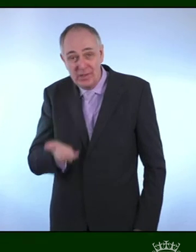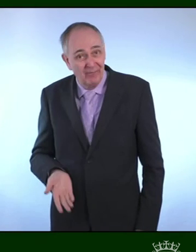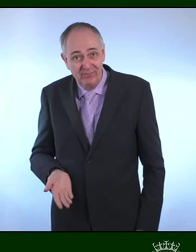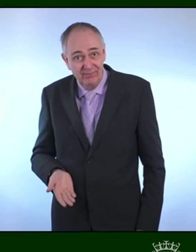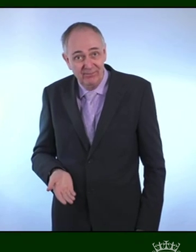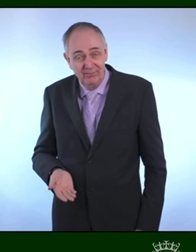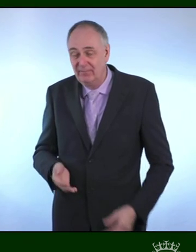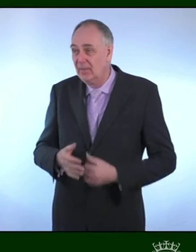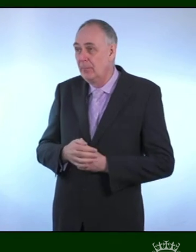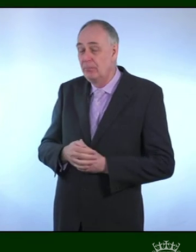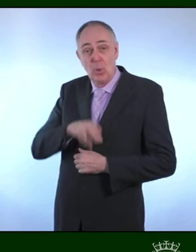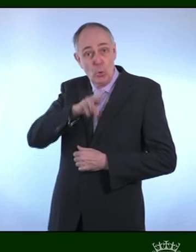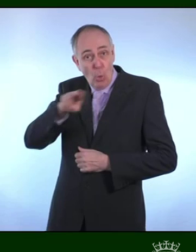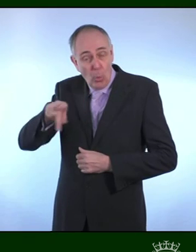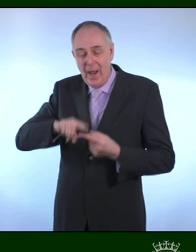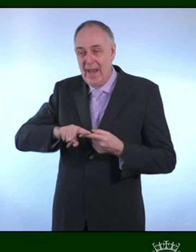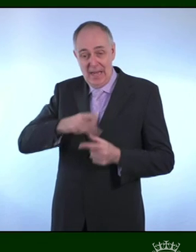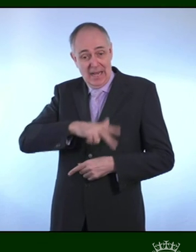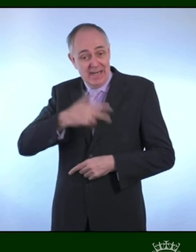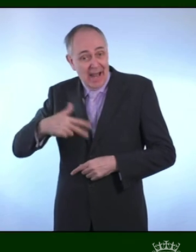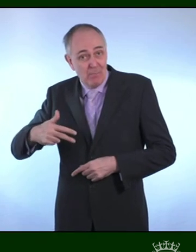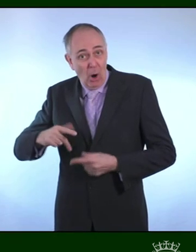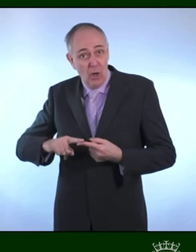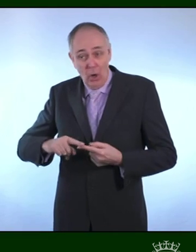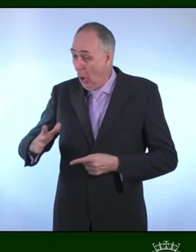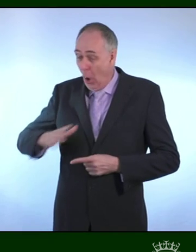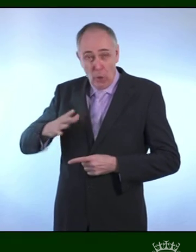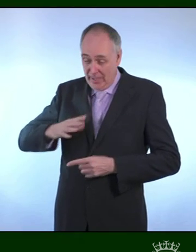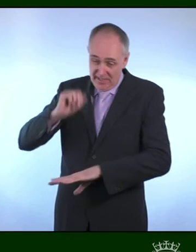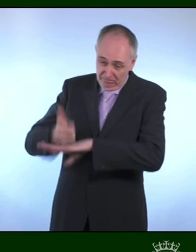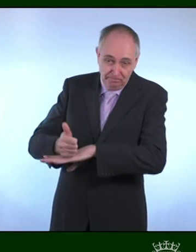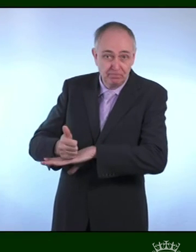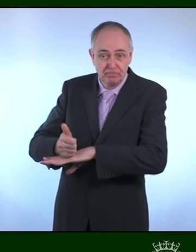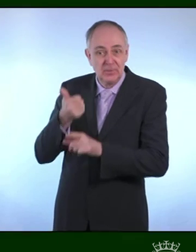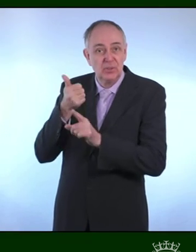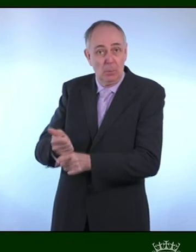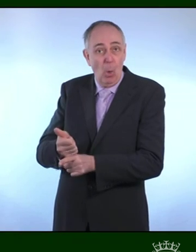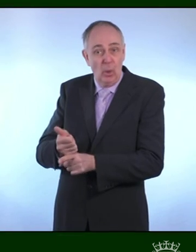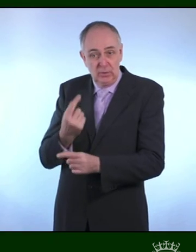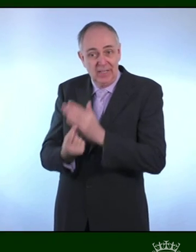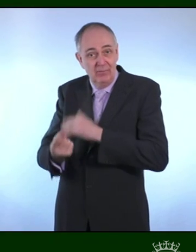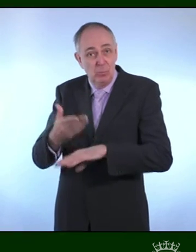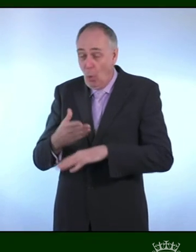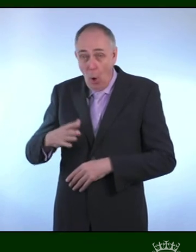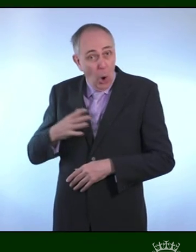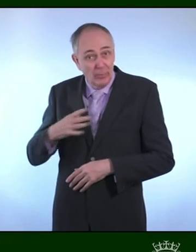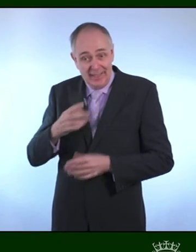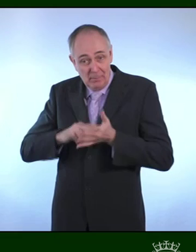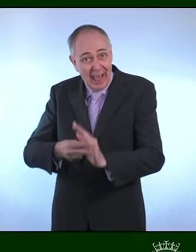In Norway and Denmark, wage support schemes have already been extended to cover the incomes of the self-employed.